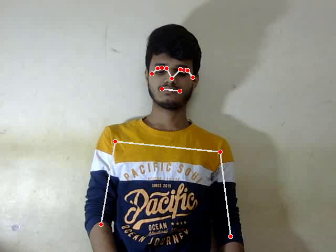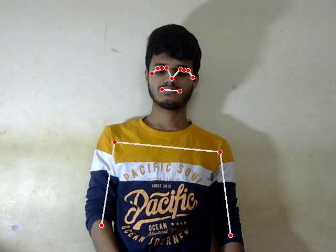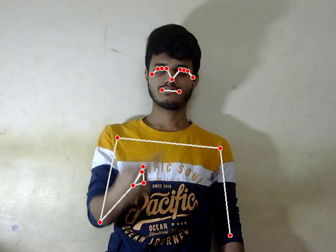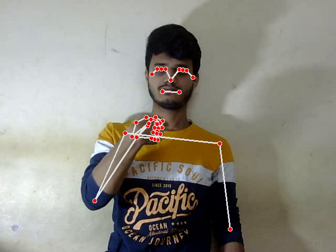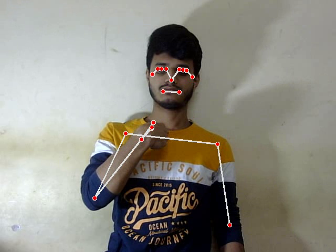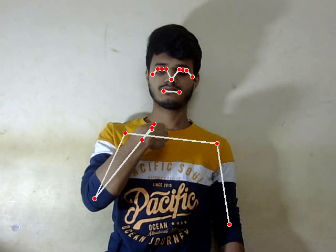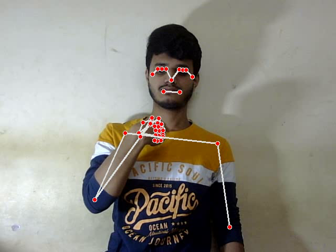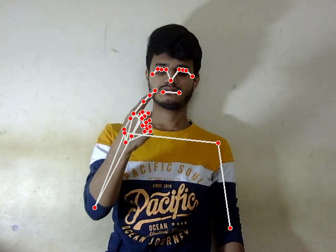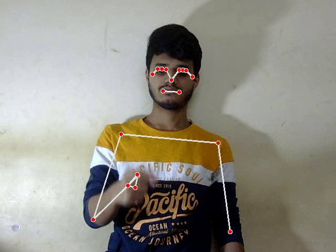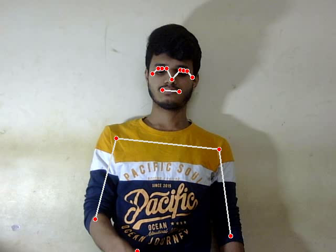I